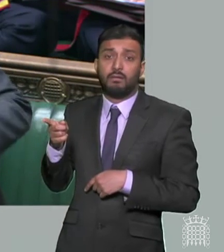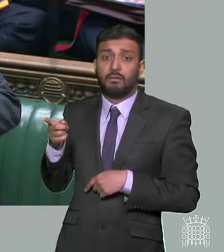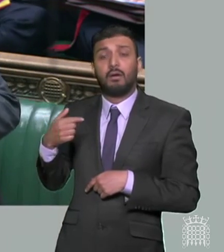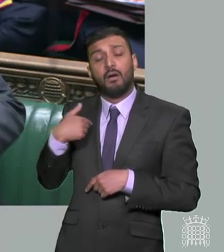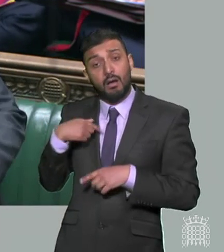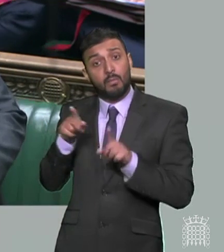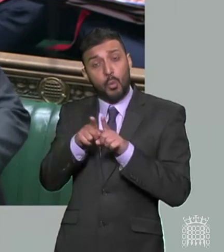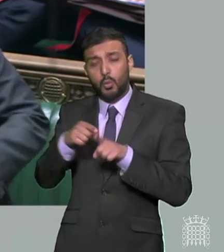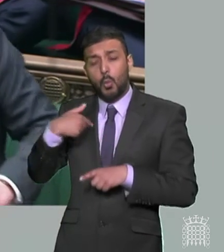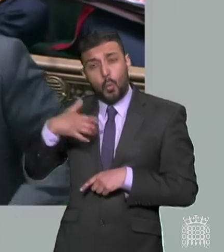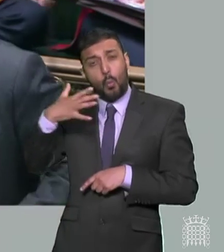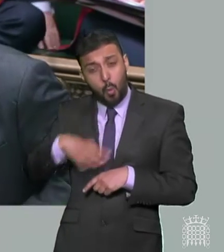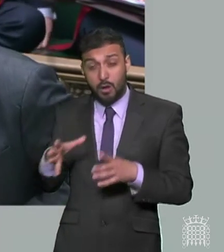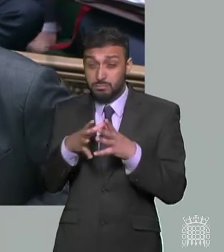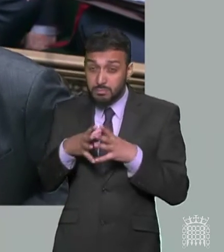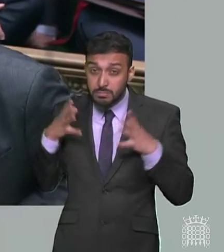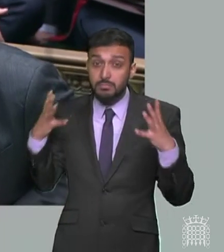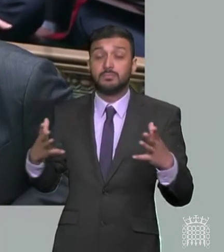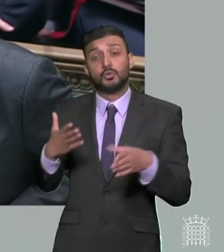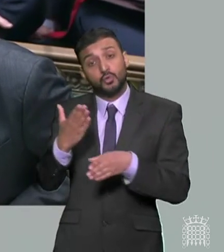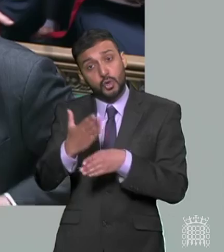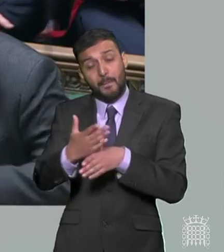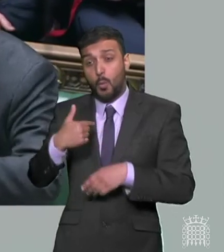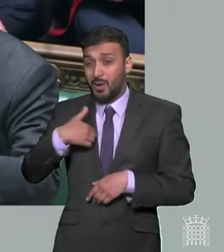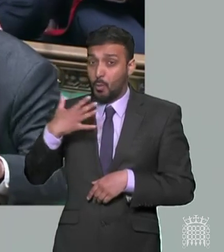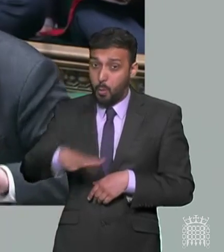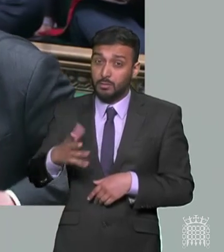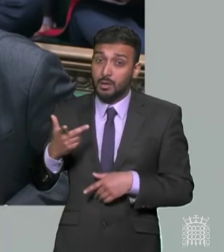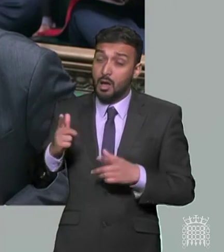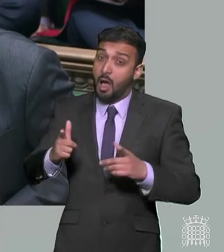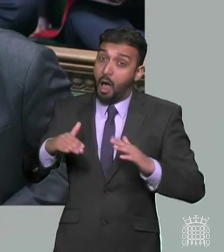That is what matters: high-wage, high-skill jobs.